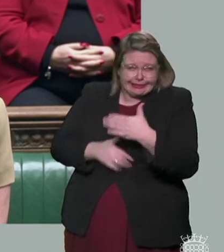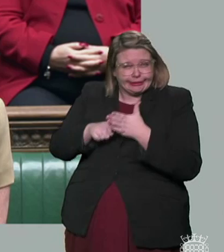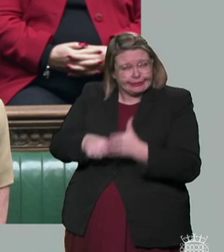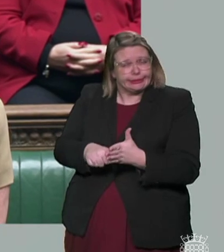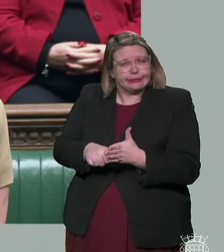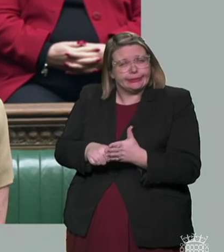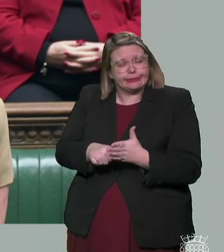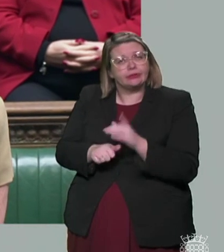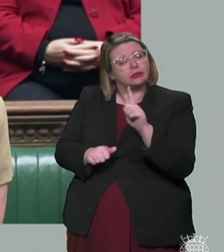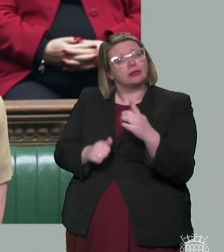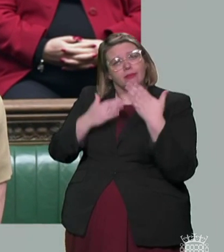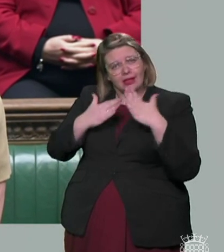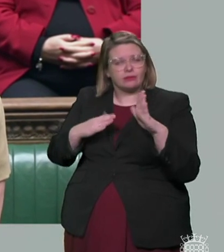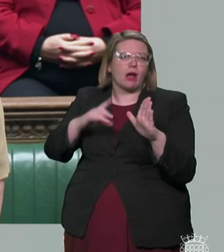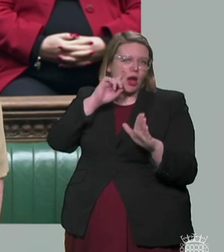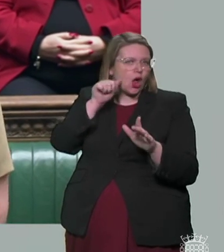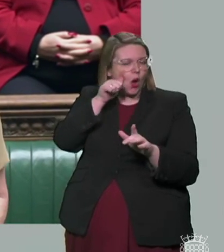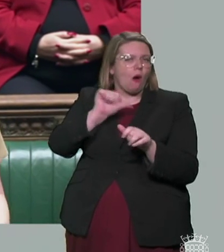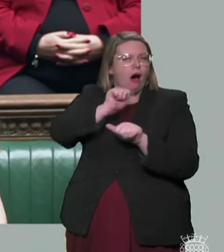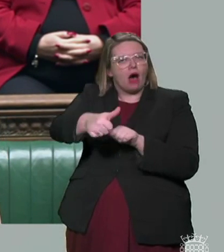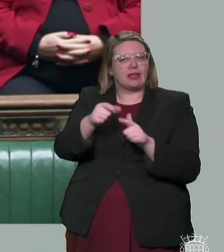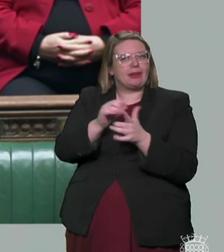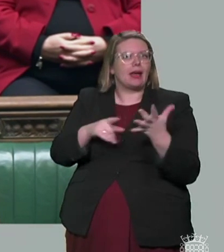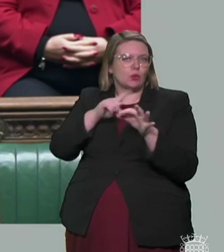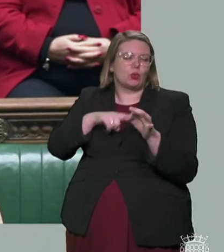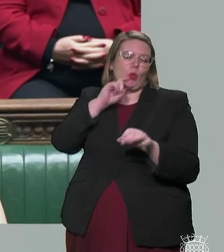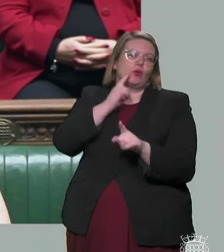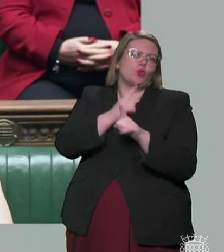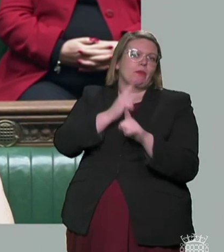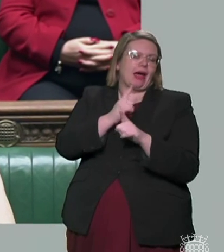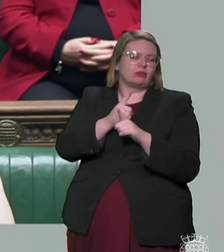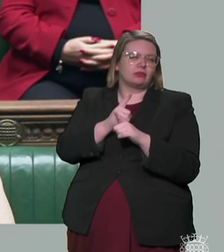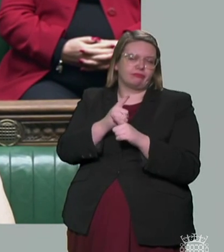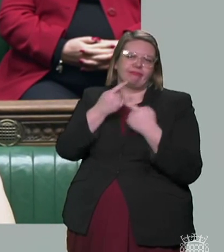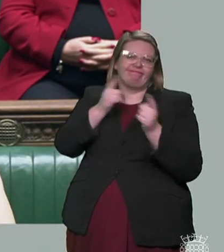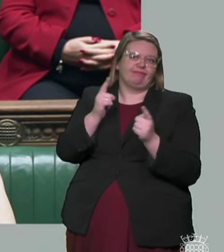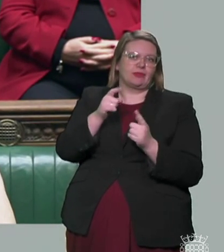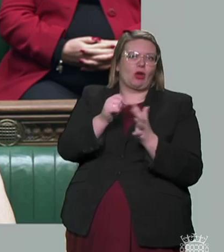We will come to that after Prime Minister’s questions, with the Prime Minister’s statement.